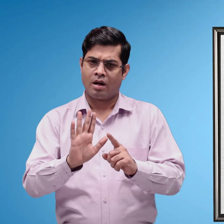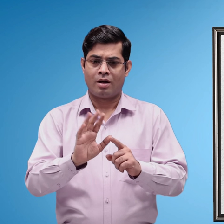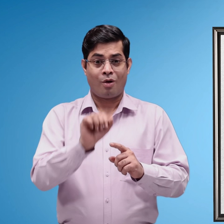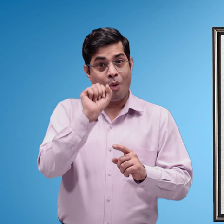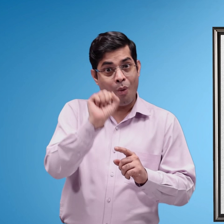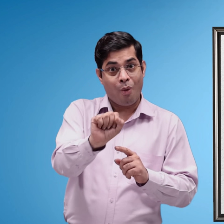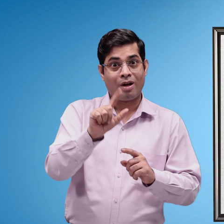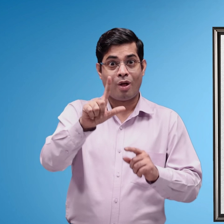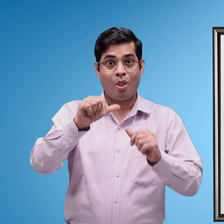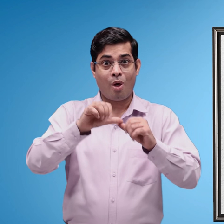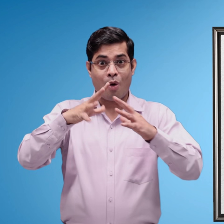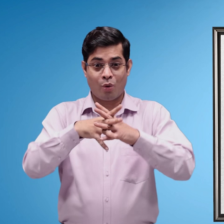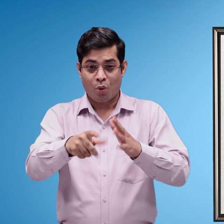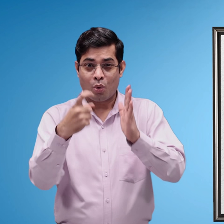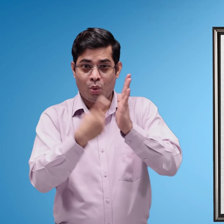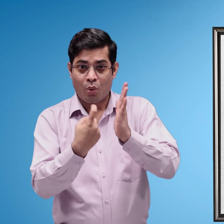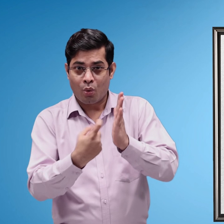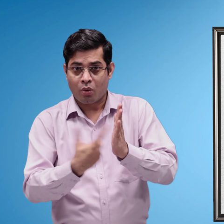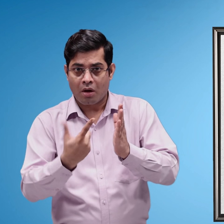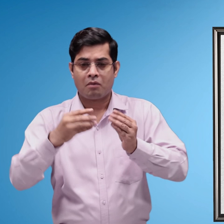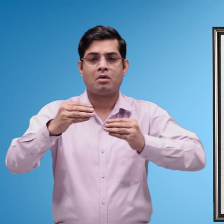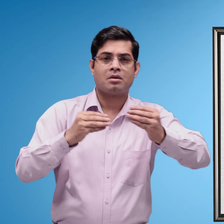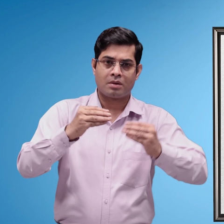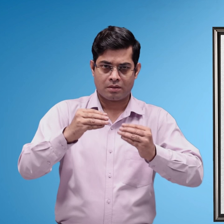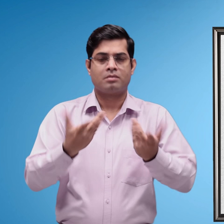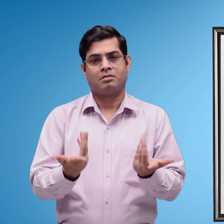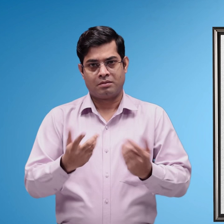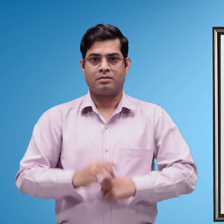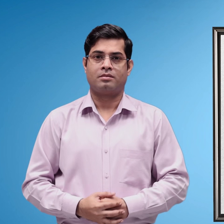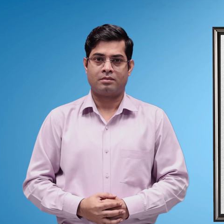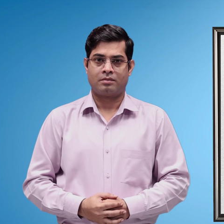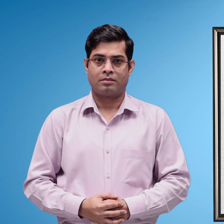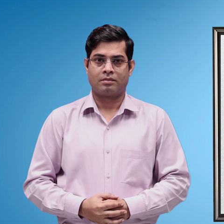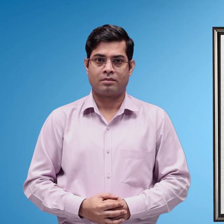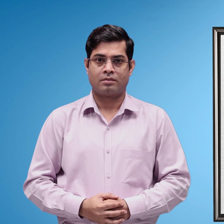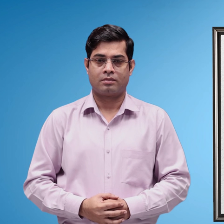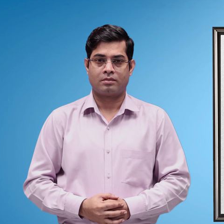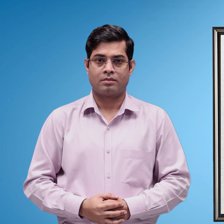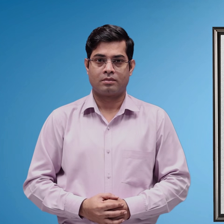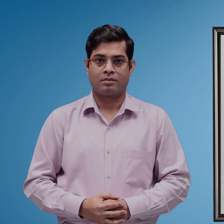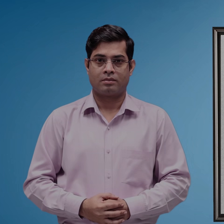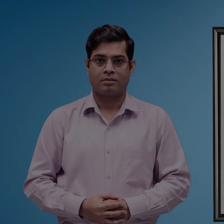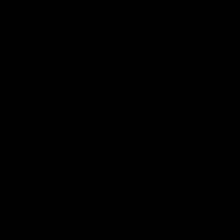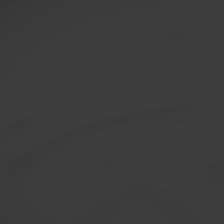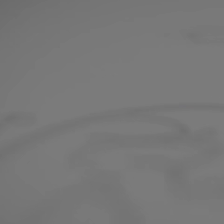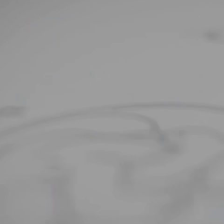and some flexibility to form its own laws.